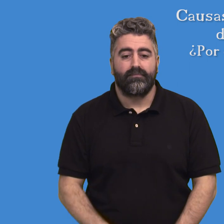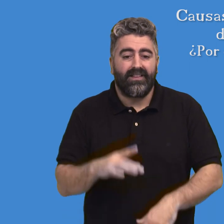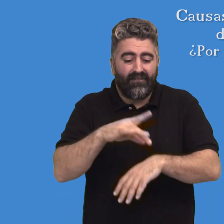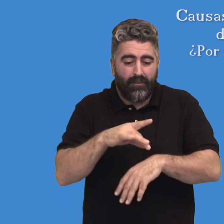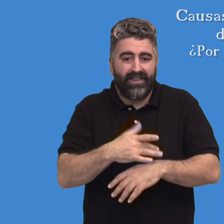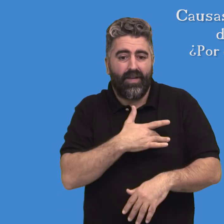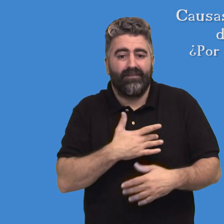enfermo